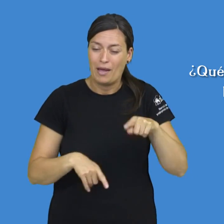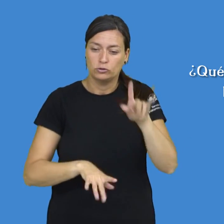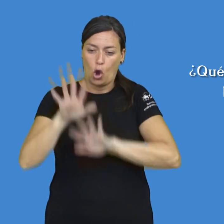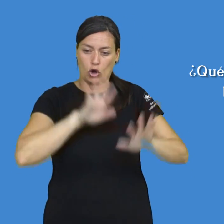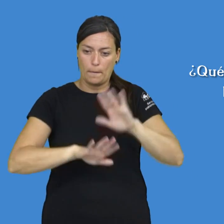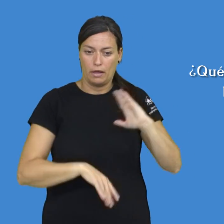complicado